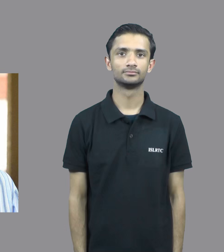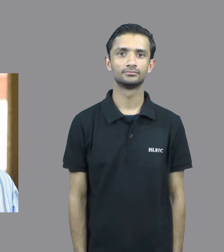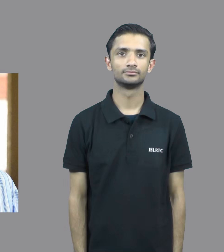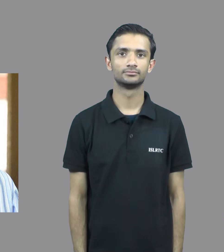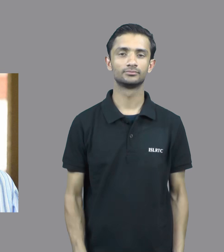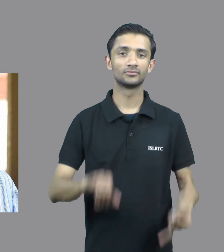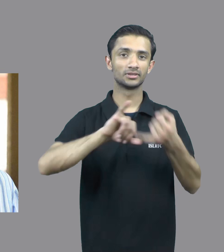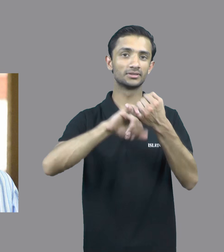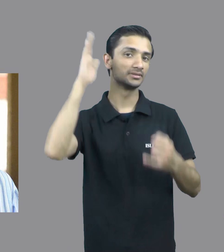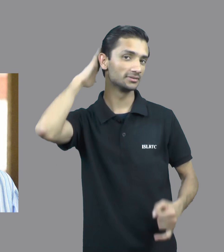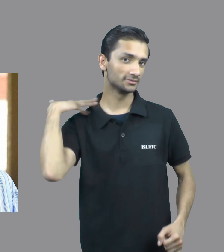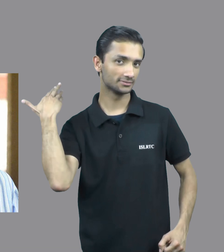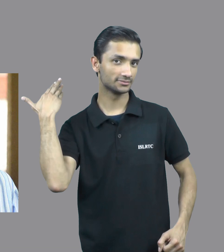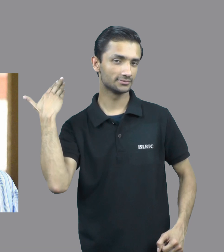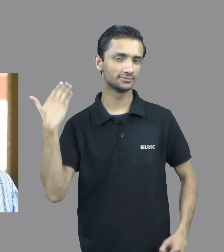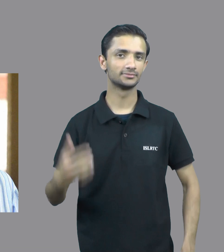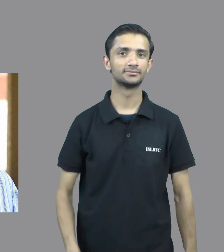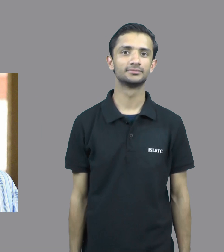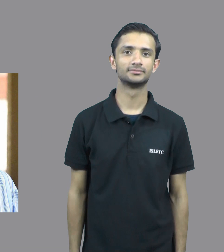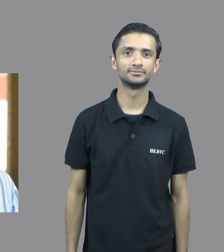Sanjay Dutt